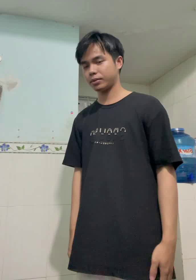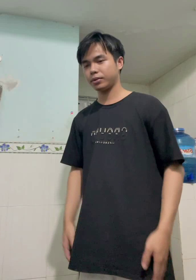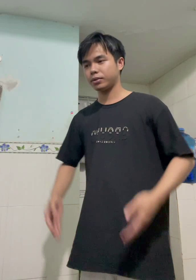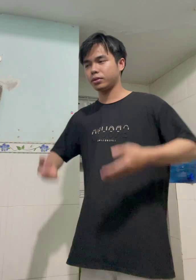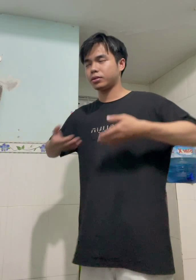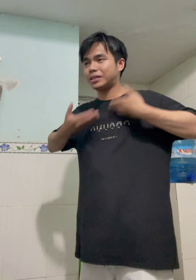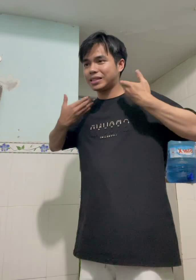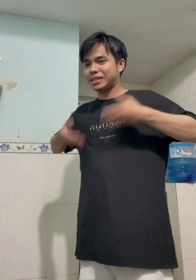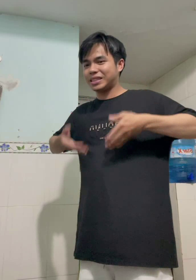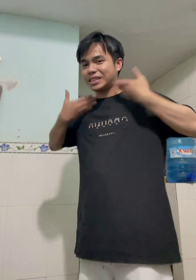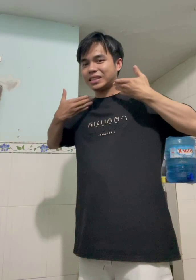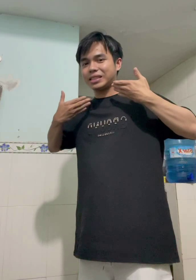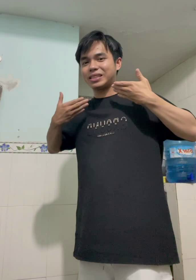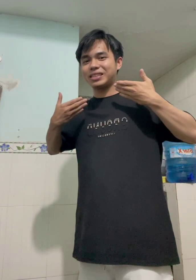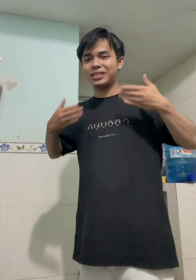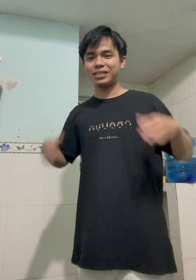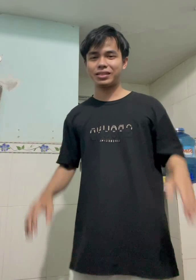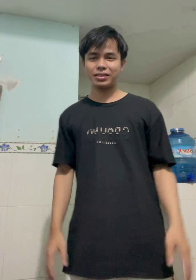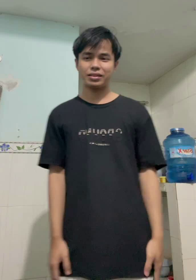vui ve